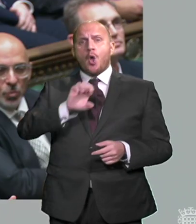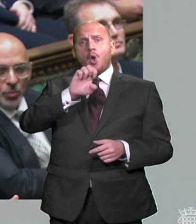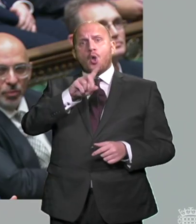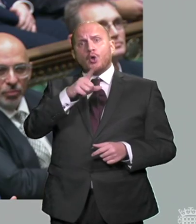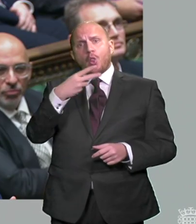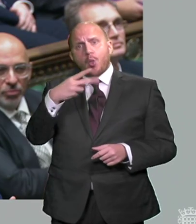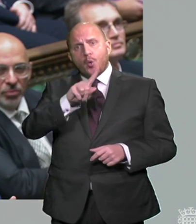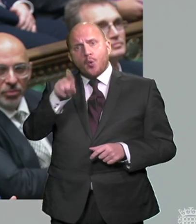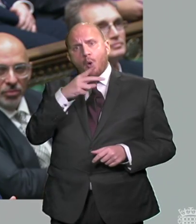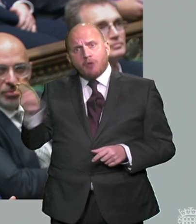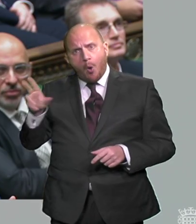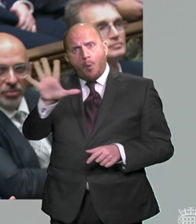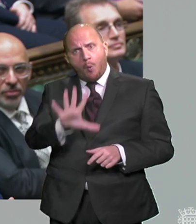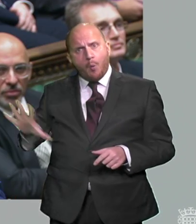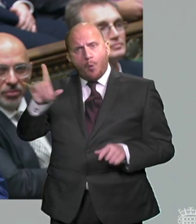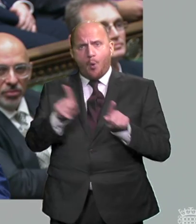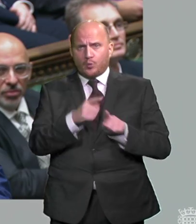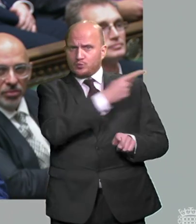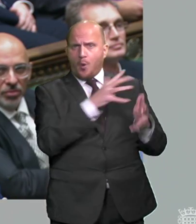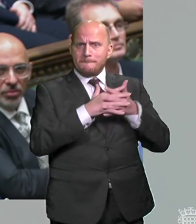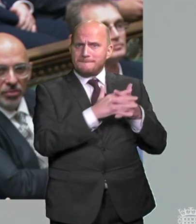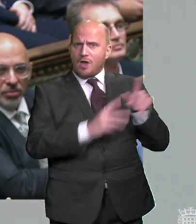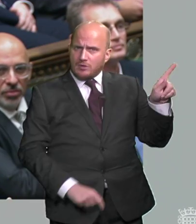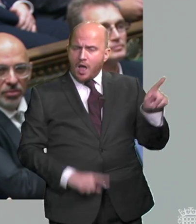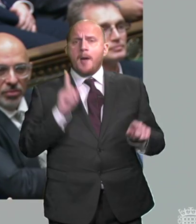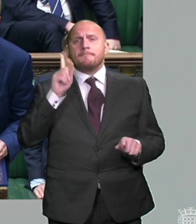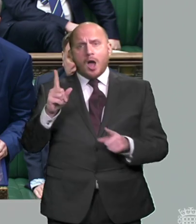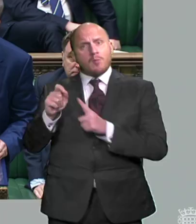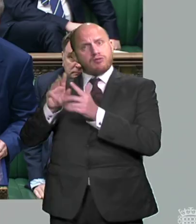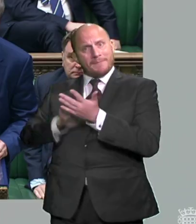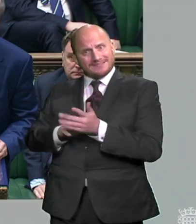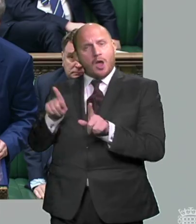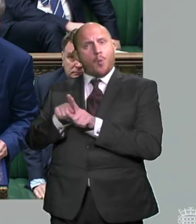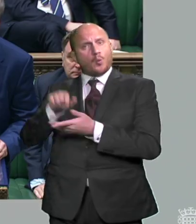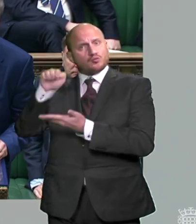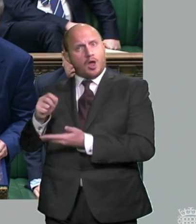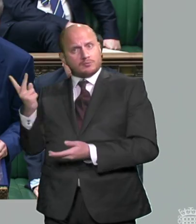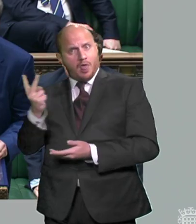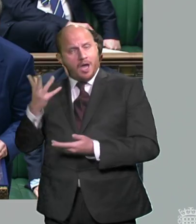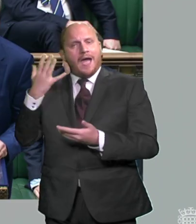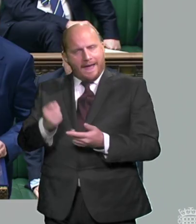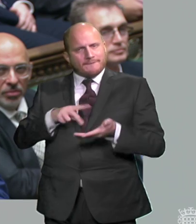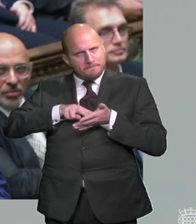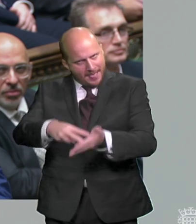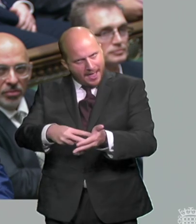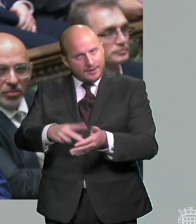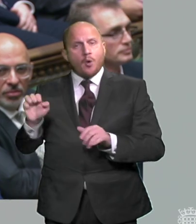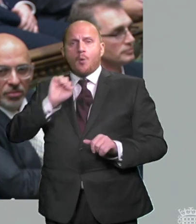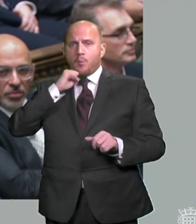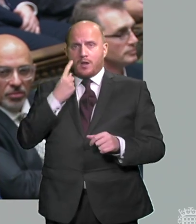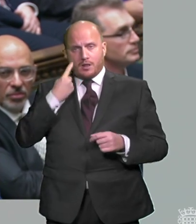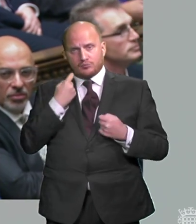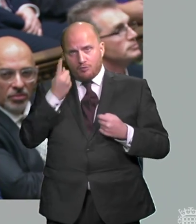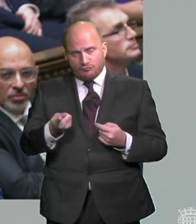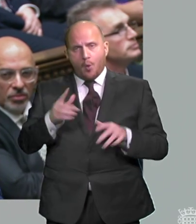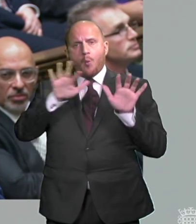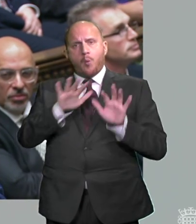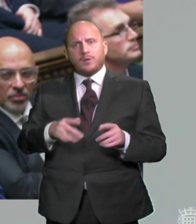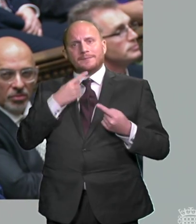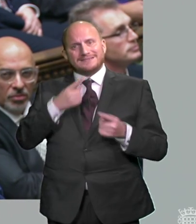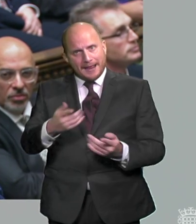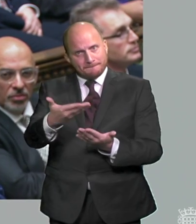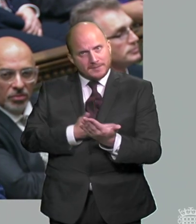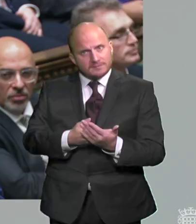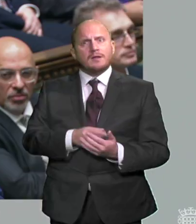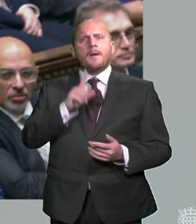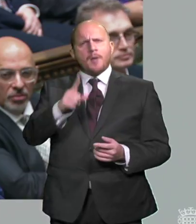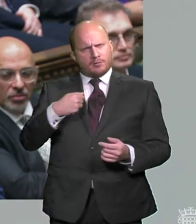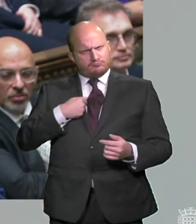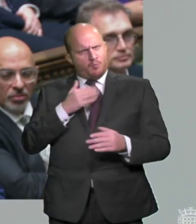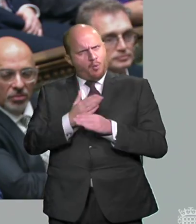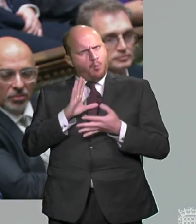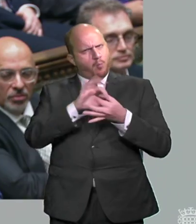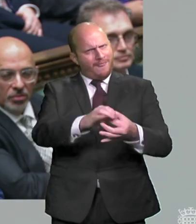The reality is that this Prime Minister and this Chancellor have a plan—more detail will be set out in the autumn statement—but of course, the UK Government will continue to work collaboratively with the Scottish Government to safeguard